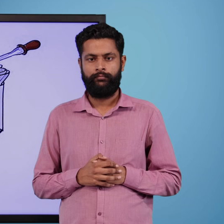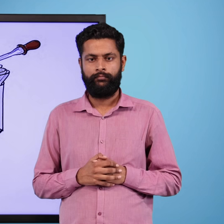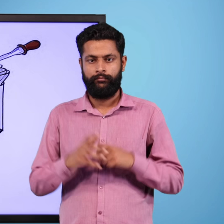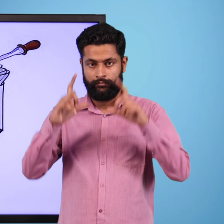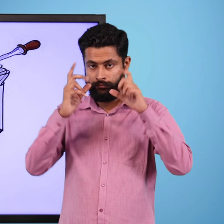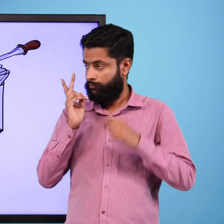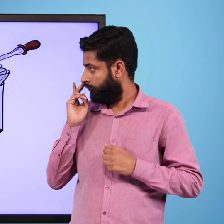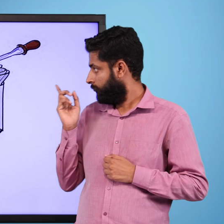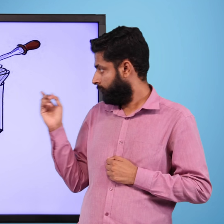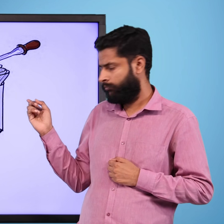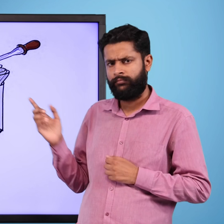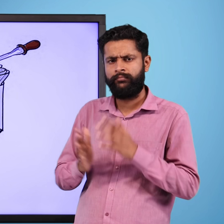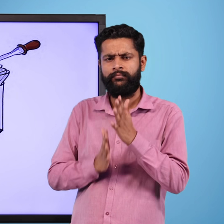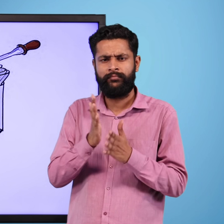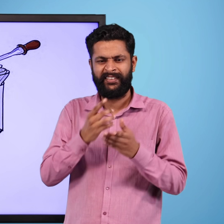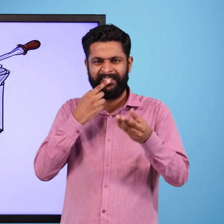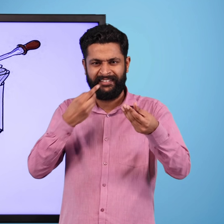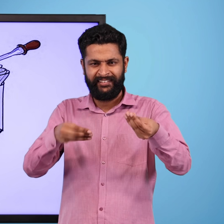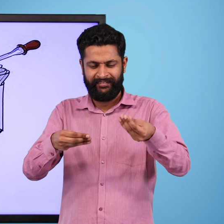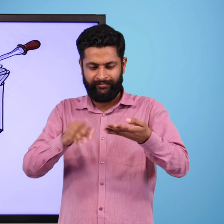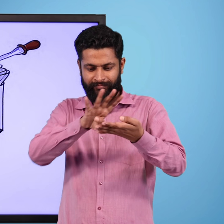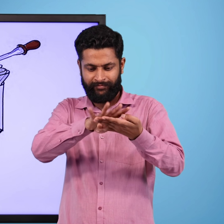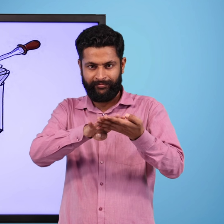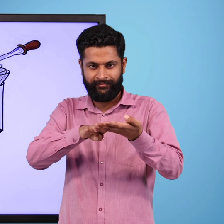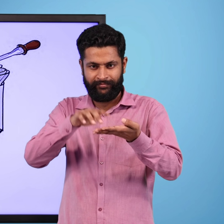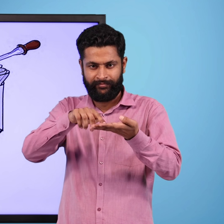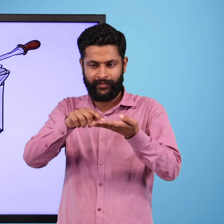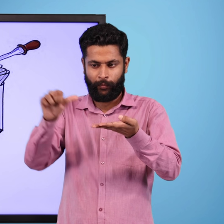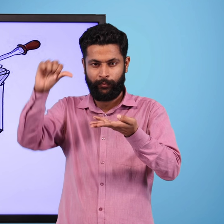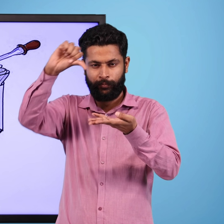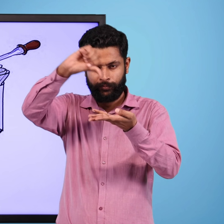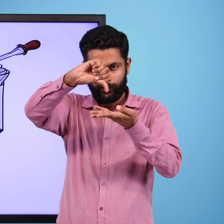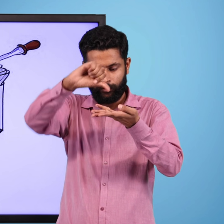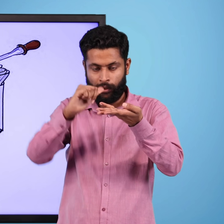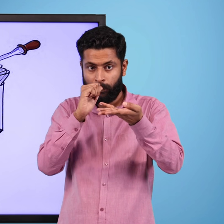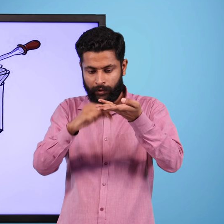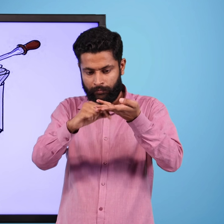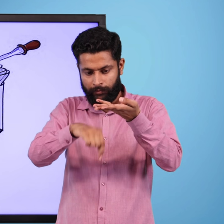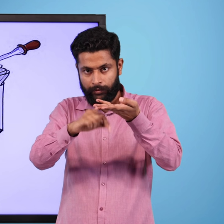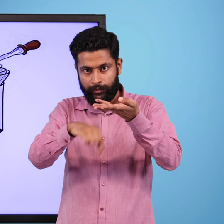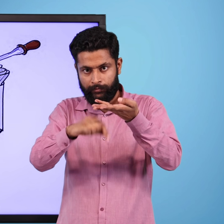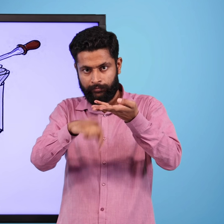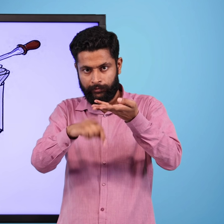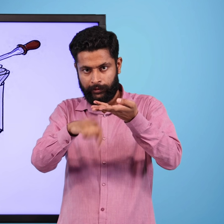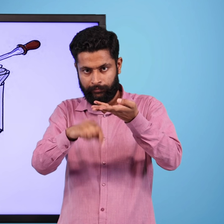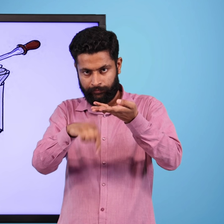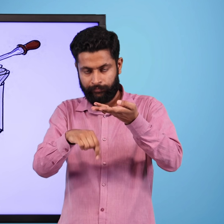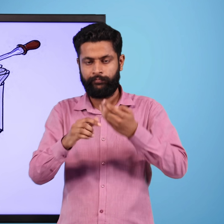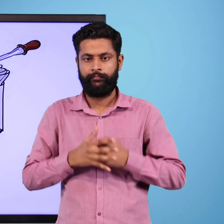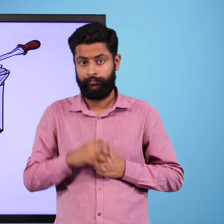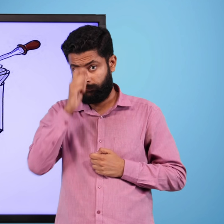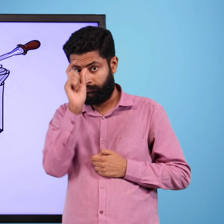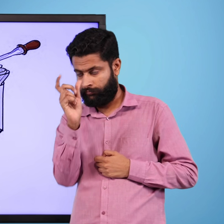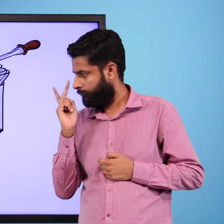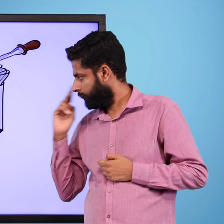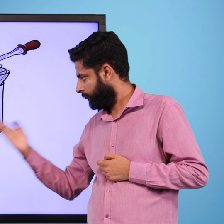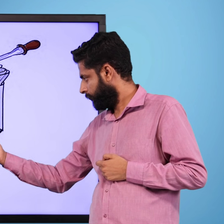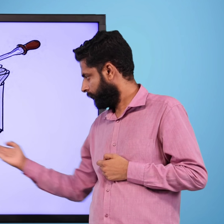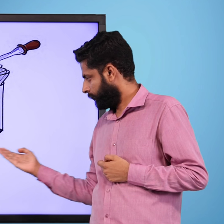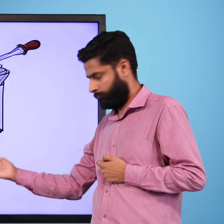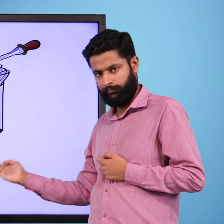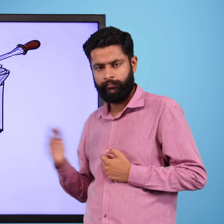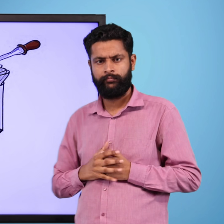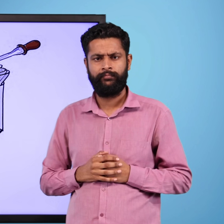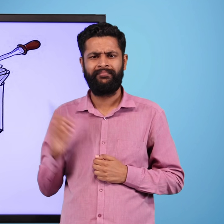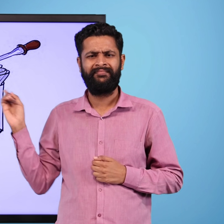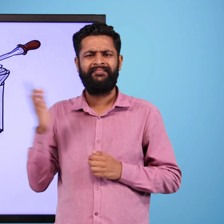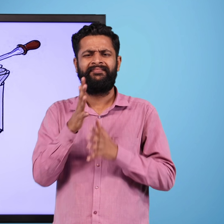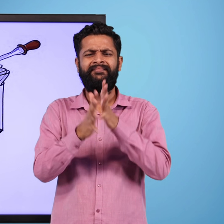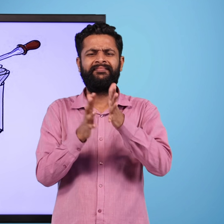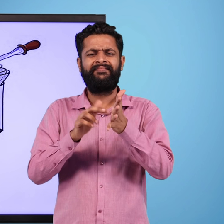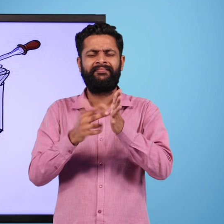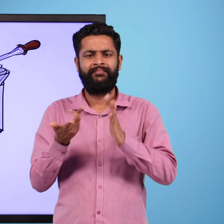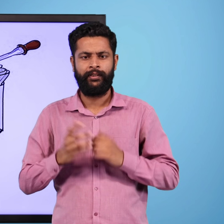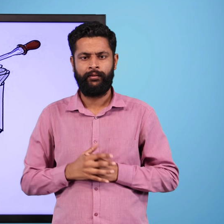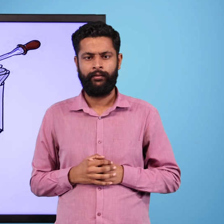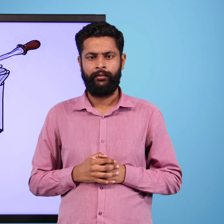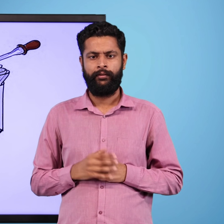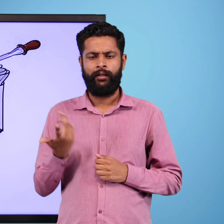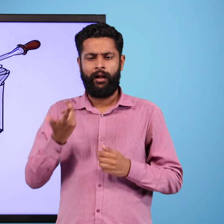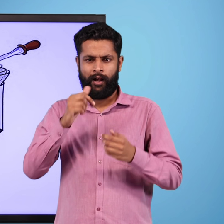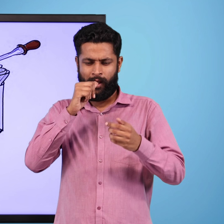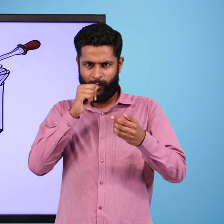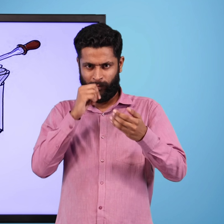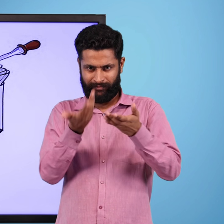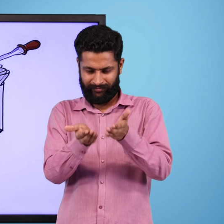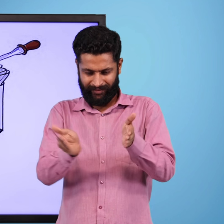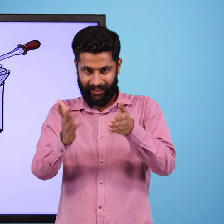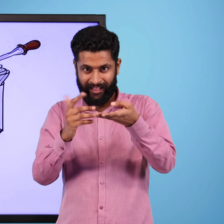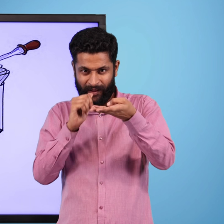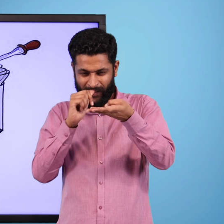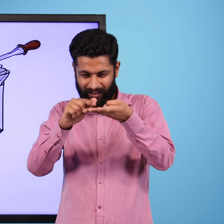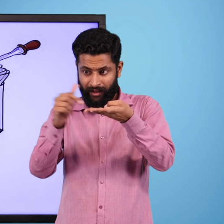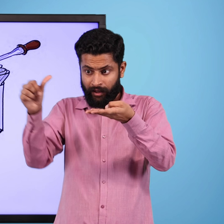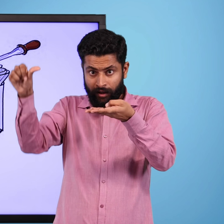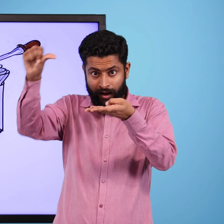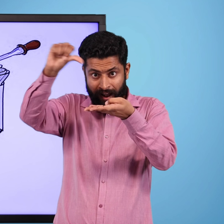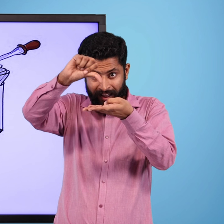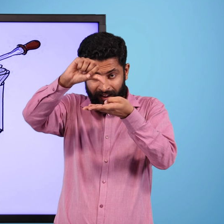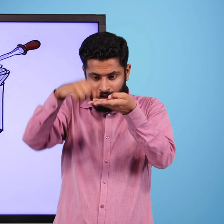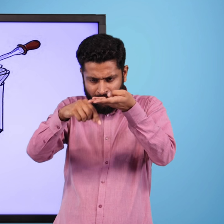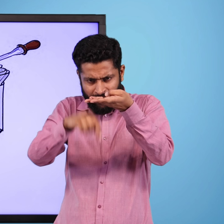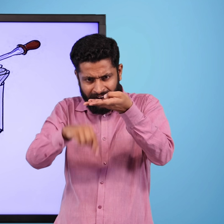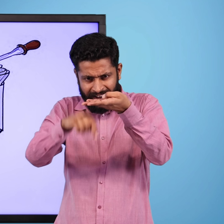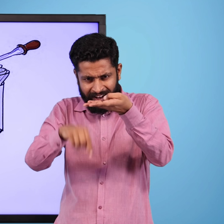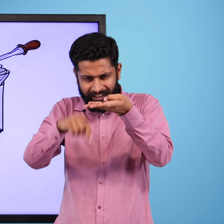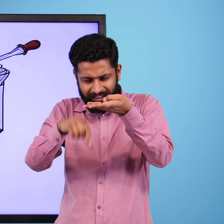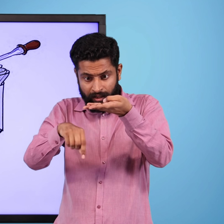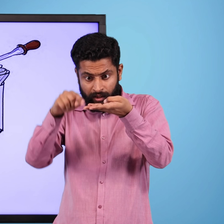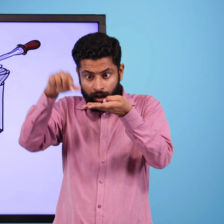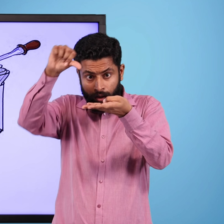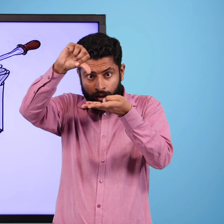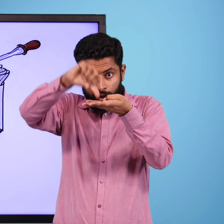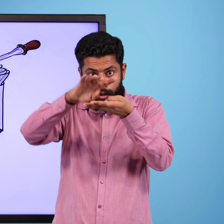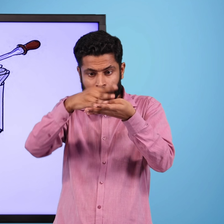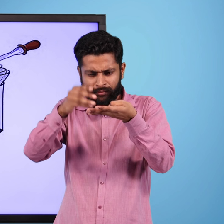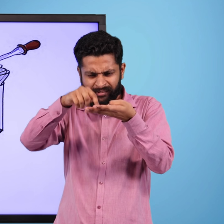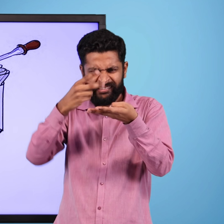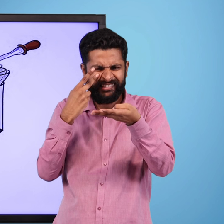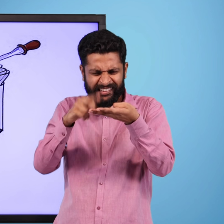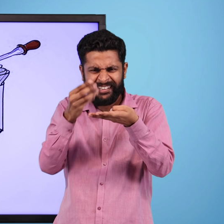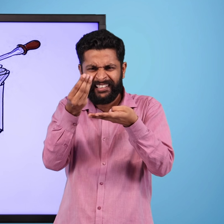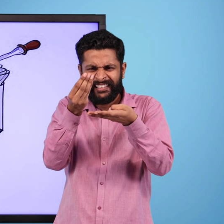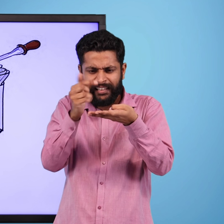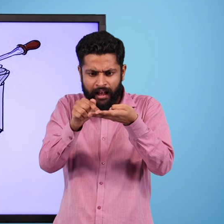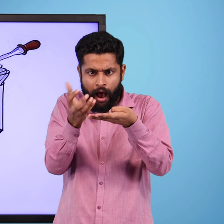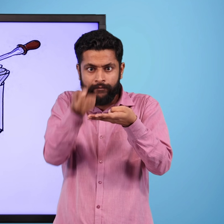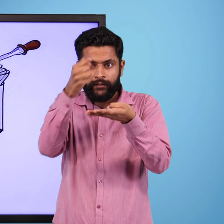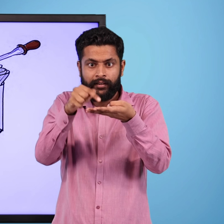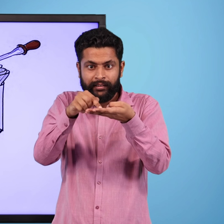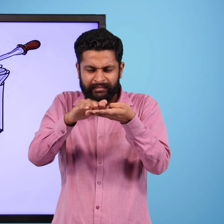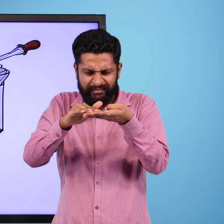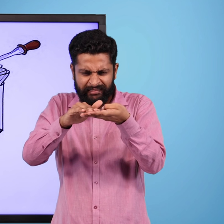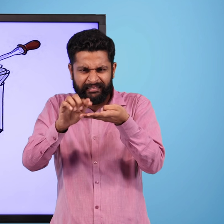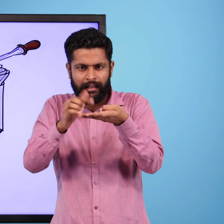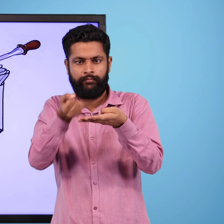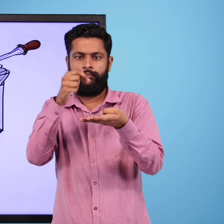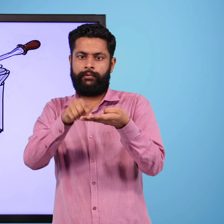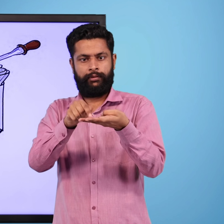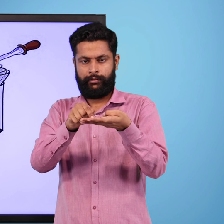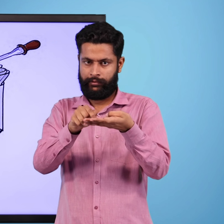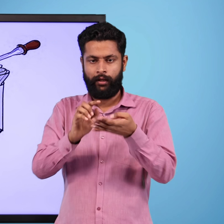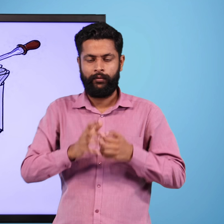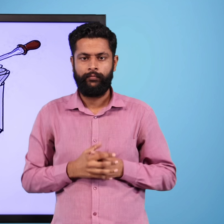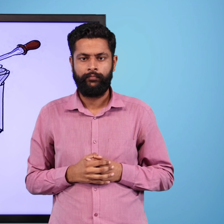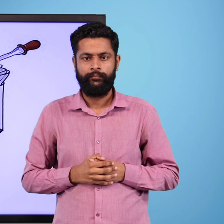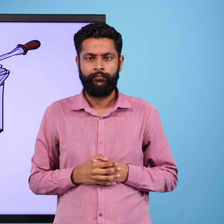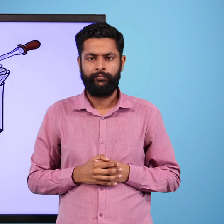This is the sign for filter paper. A filter paper has fine pores that help to separate solid from liquid. For example, if you pour muddy water over a filter paper, the water will get filtered and the solid mud particles will remain on the paper.